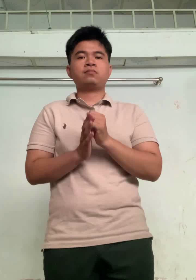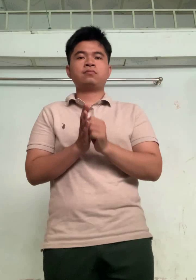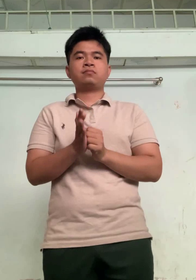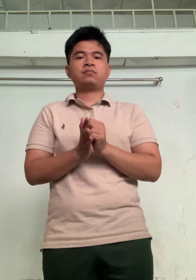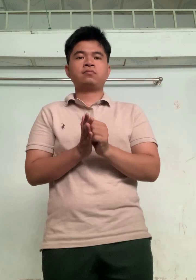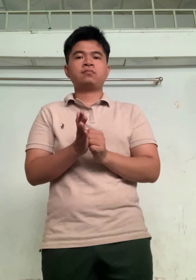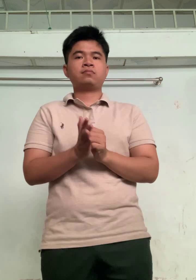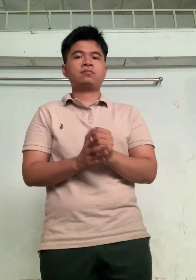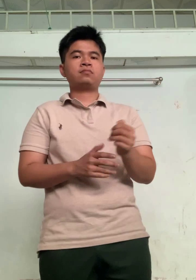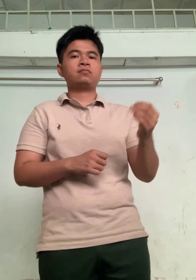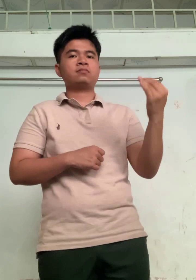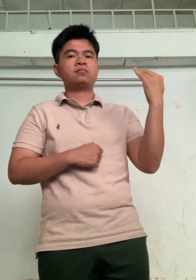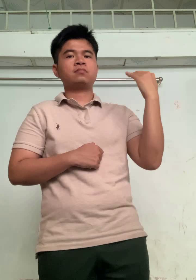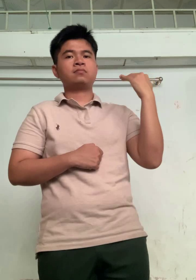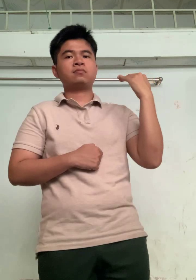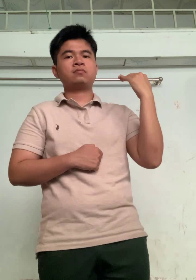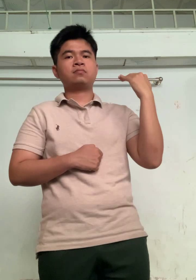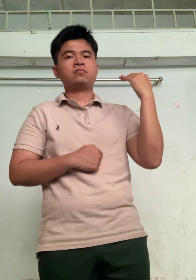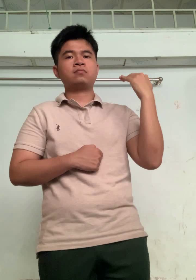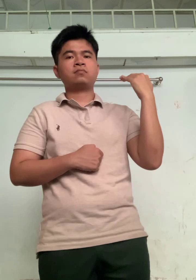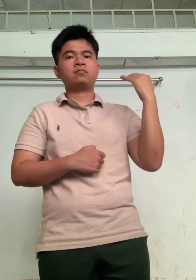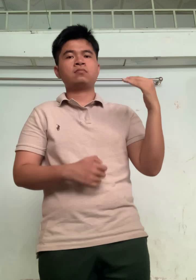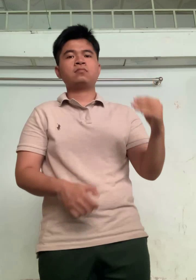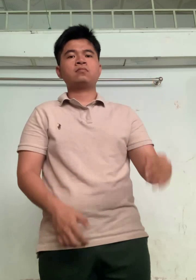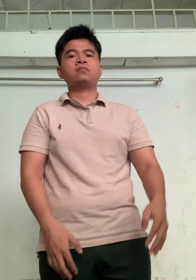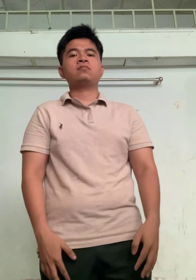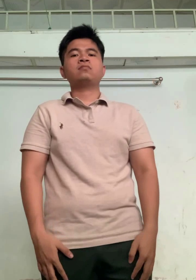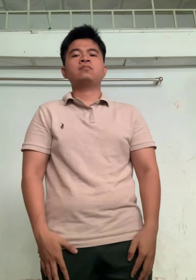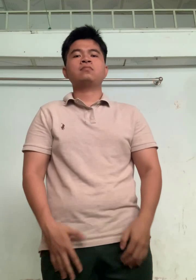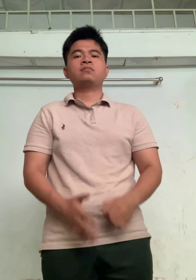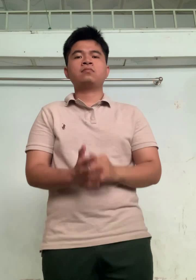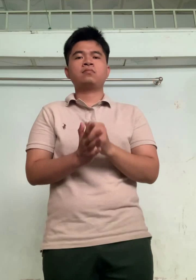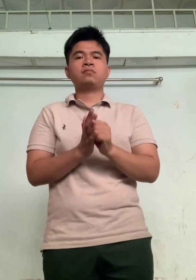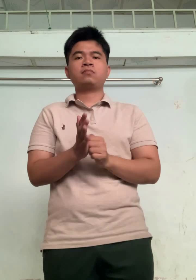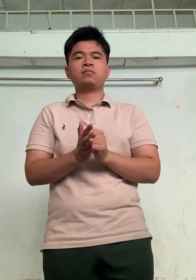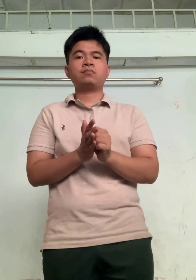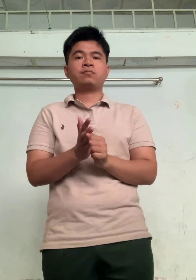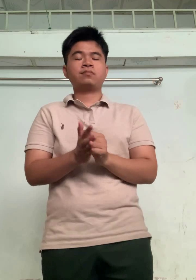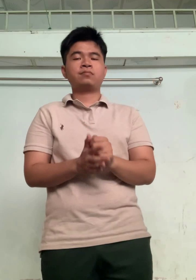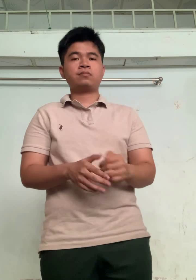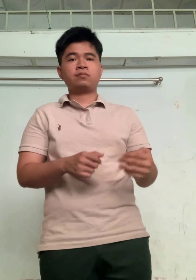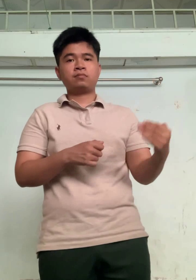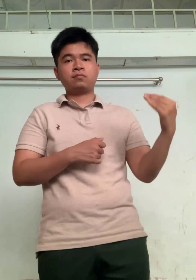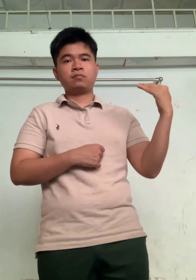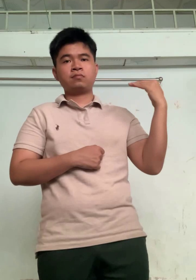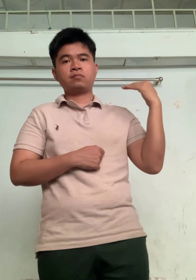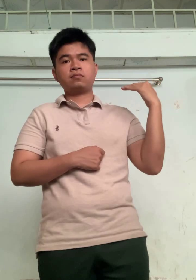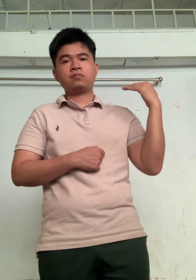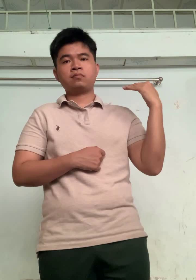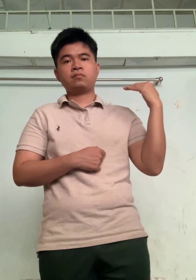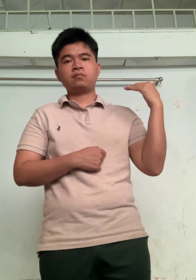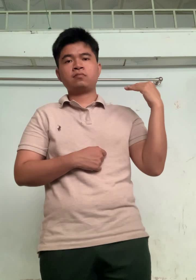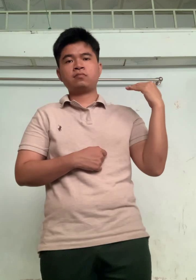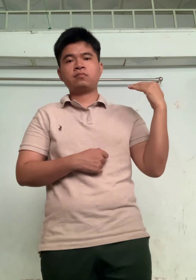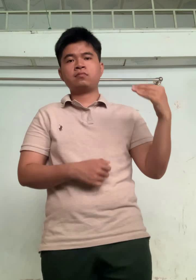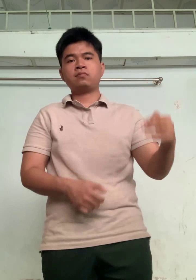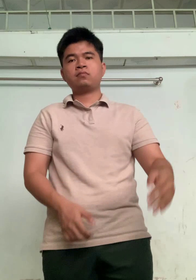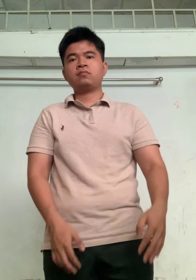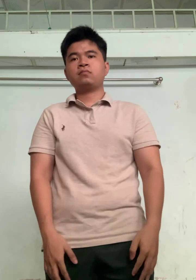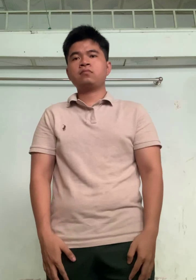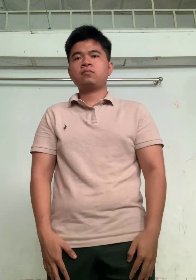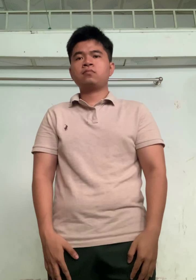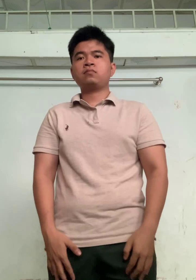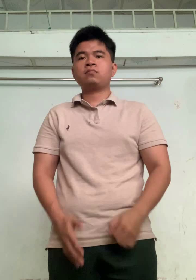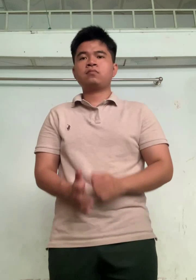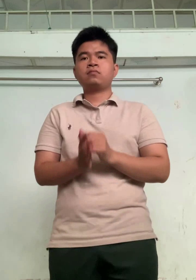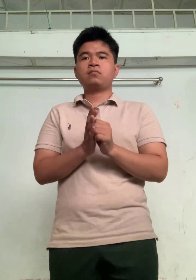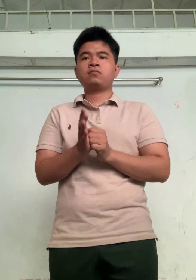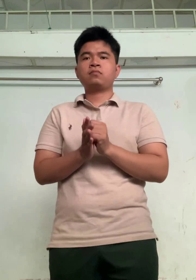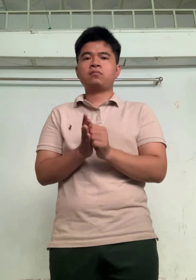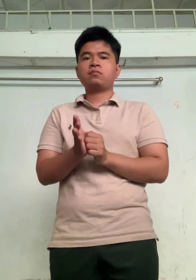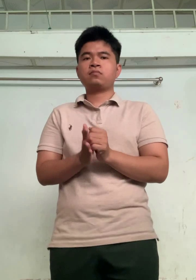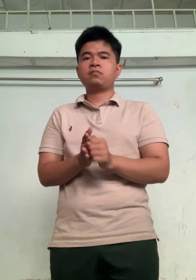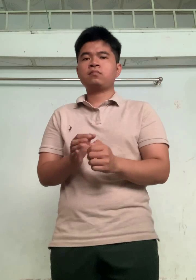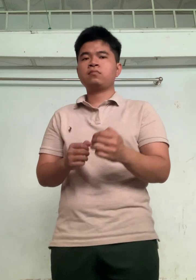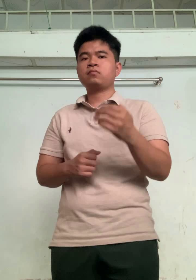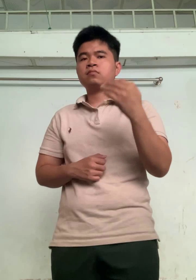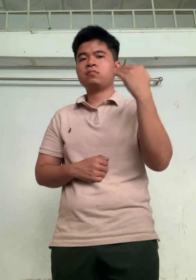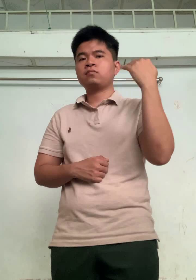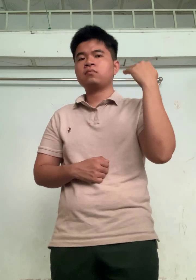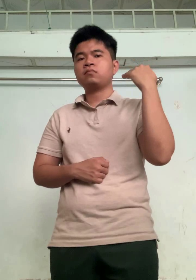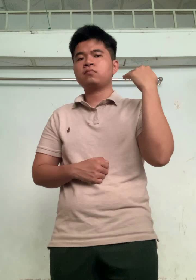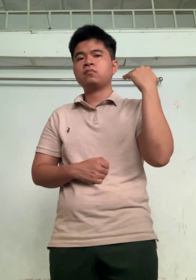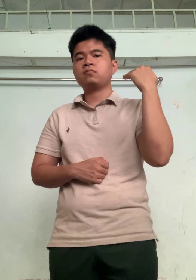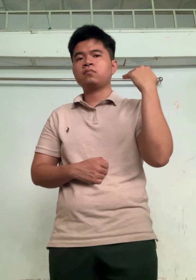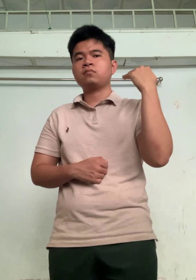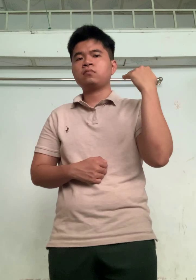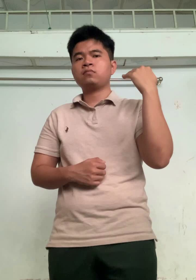thang truoc